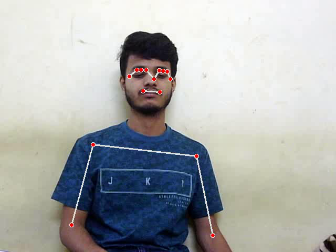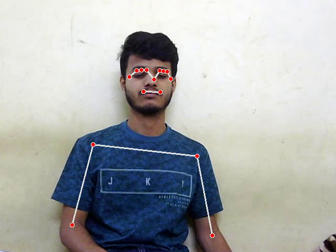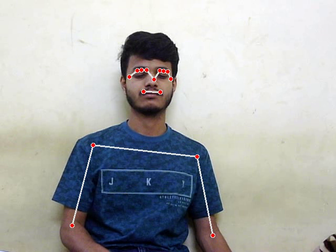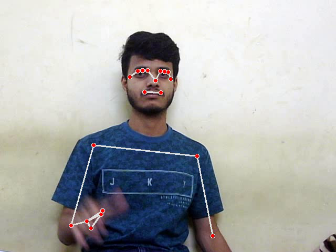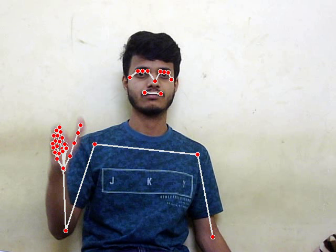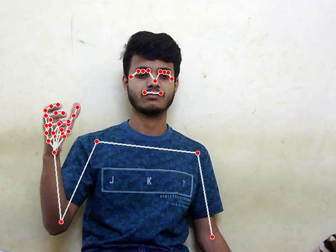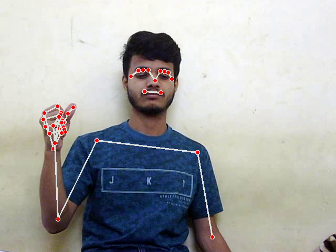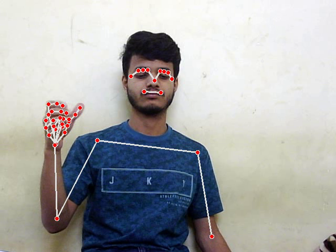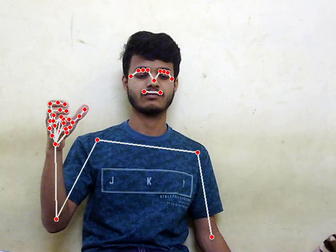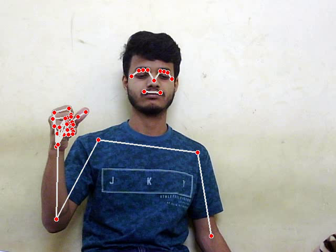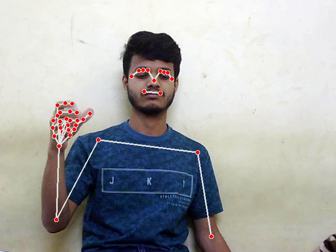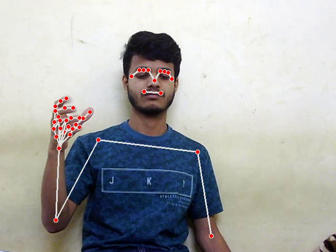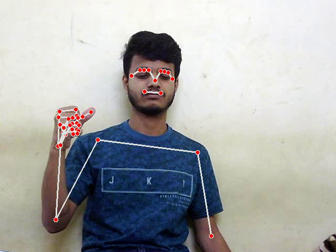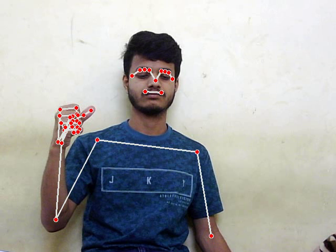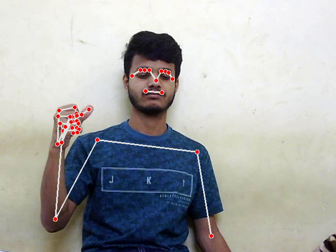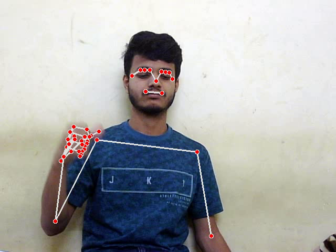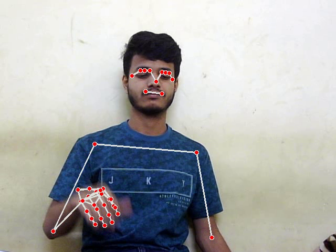milk